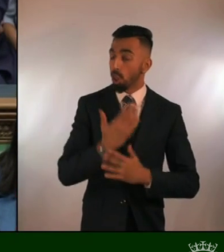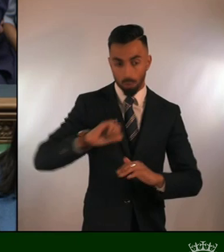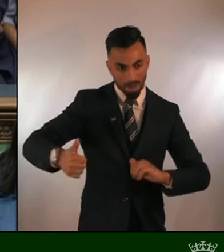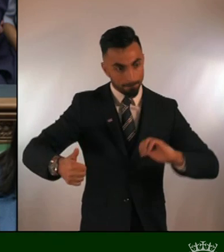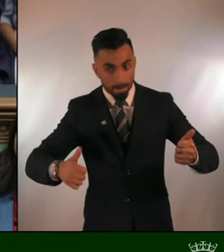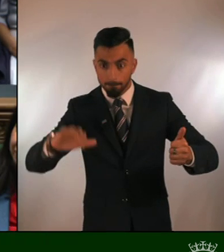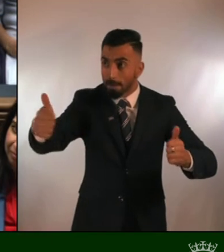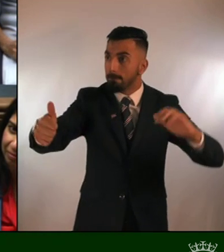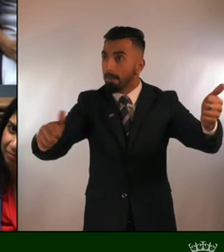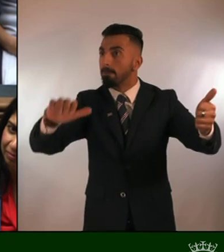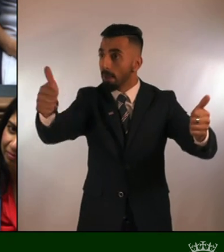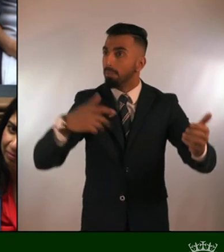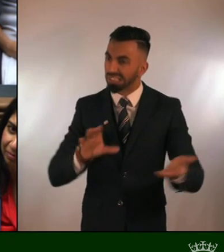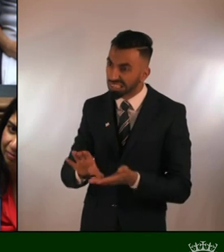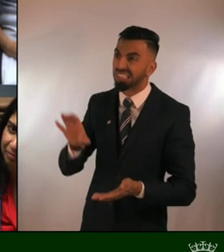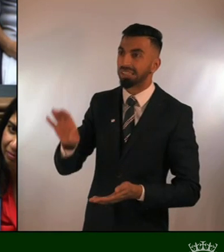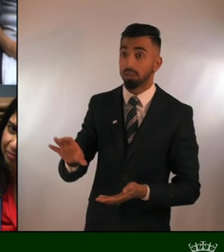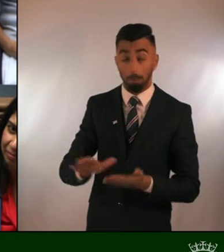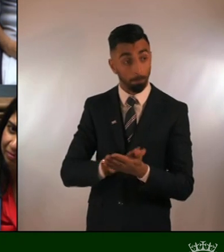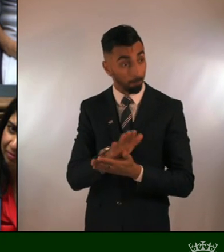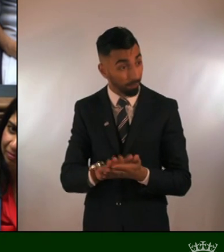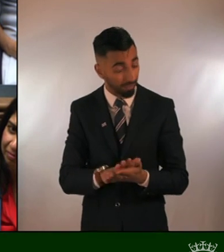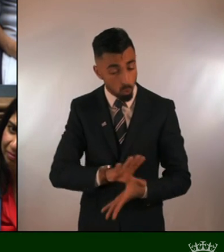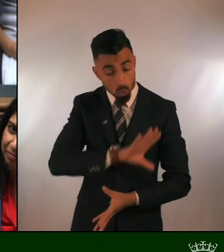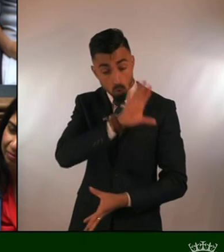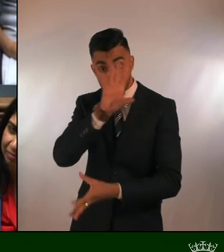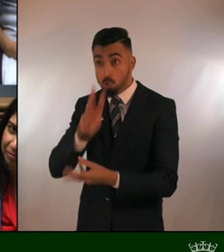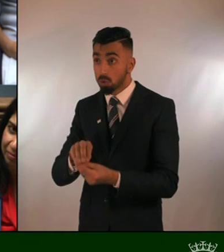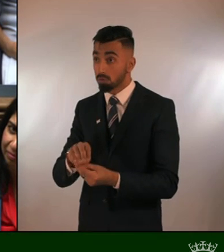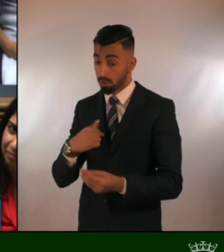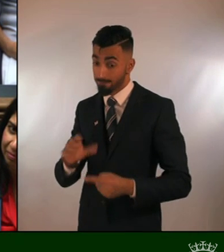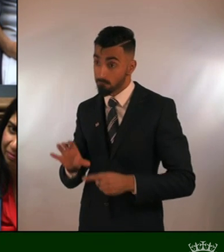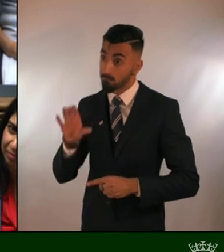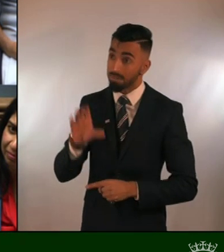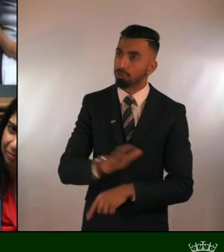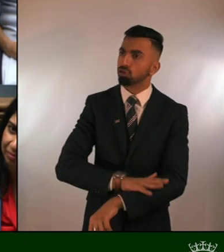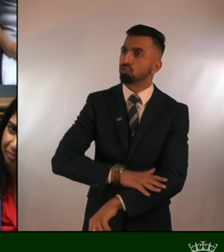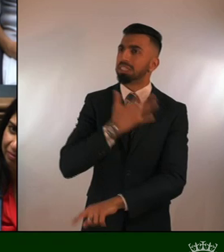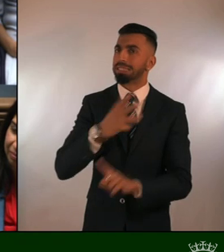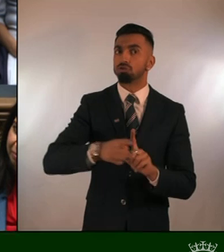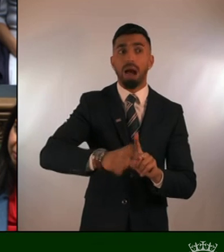Taken together, this Budget invests £1 billion in green transport solutions.